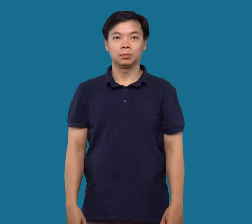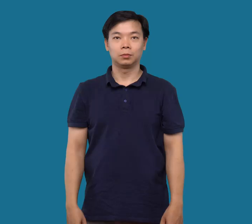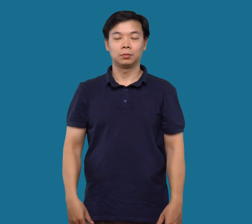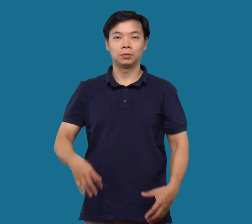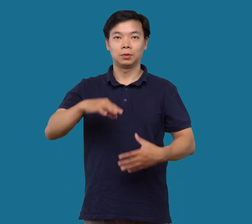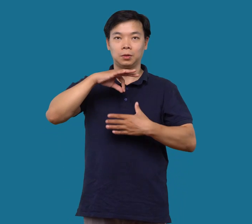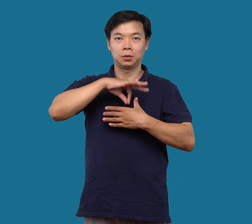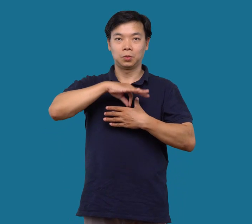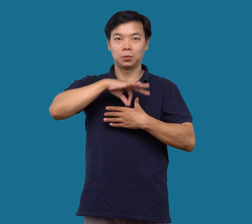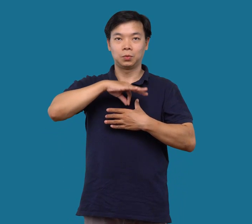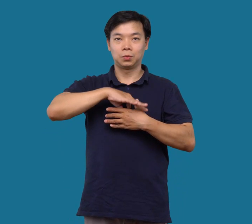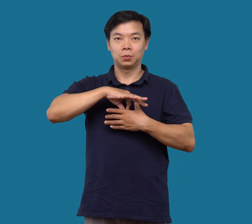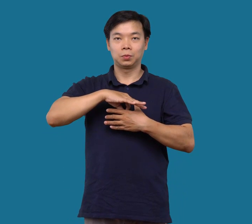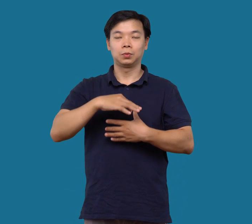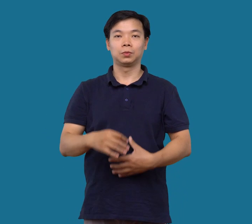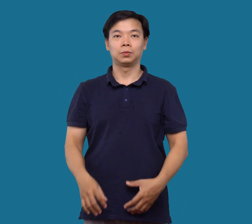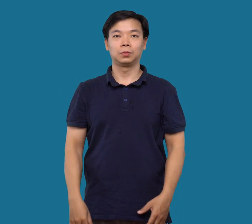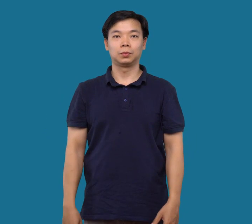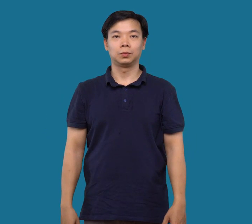thái độ